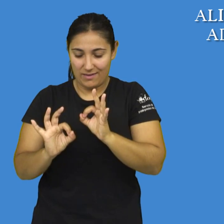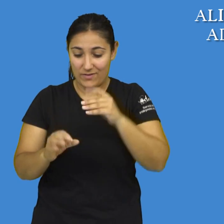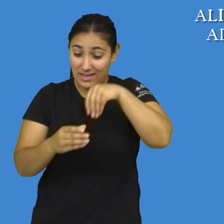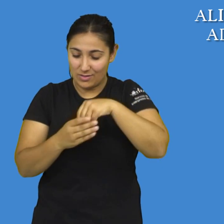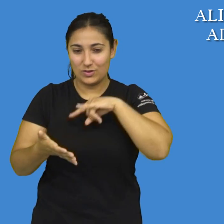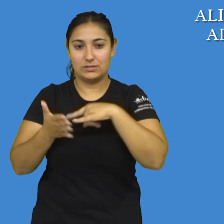dentro